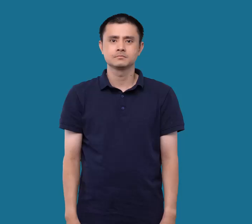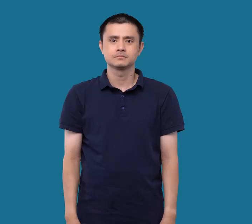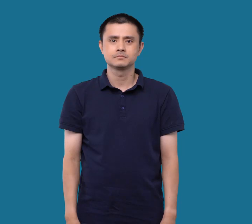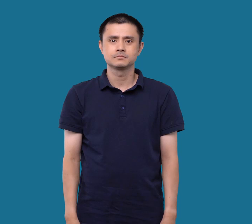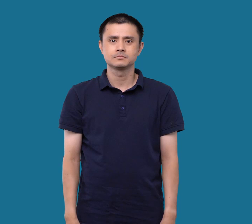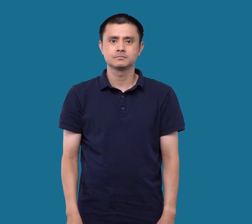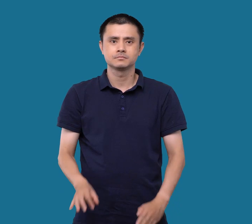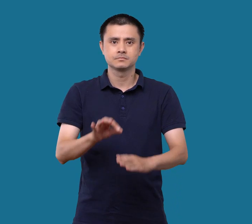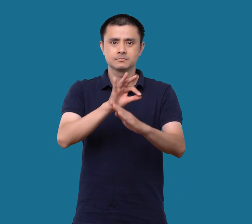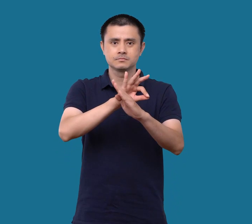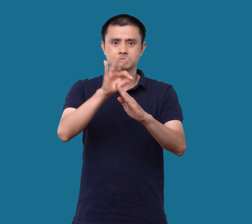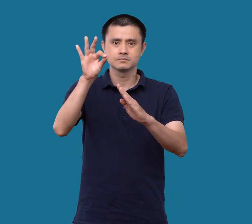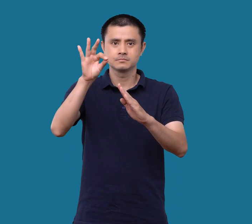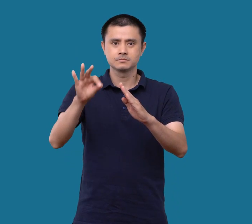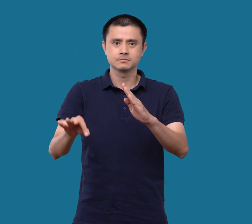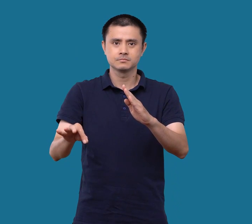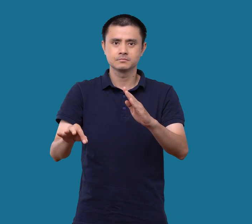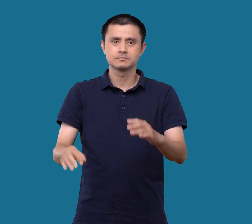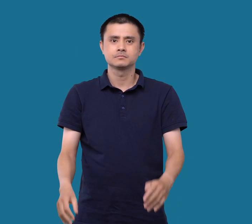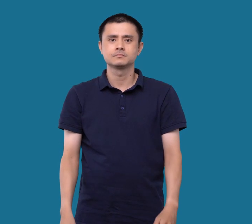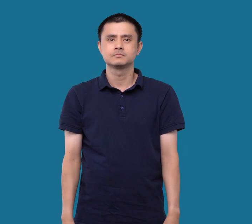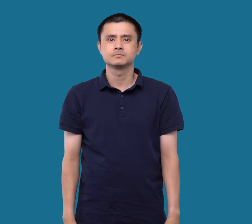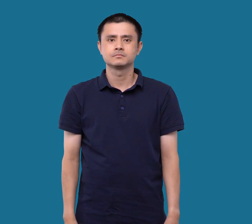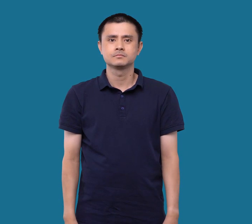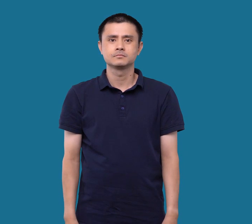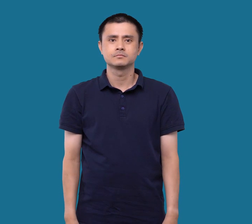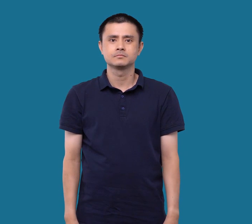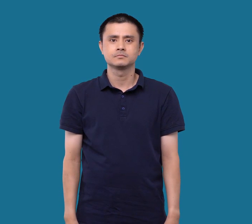kiến trúc